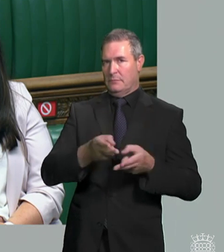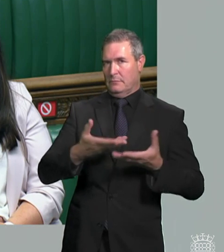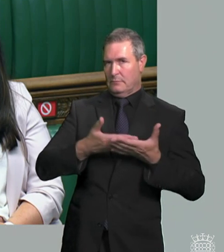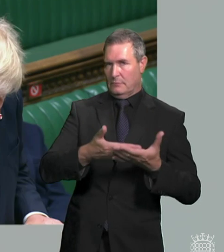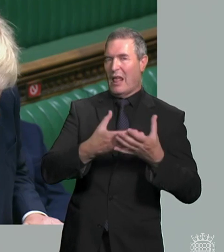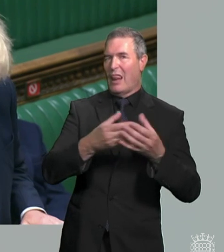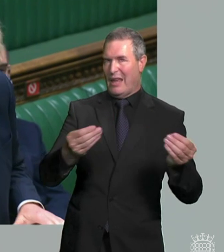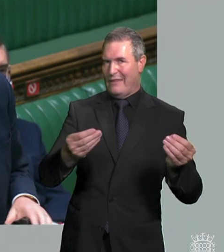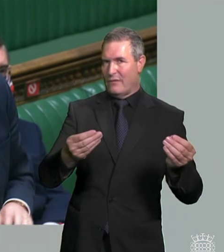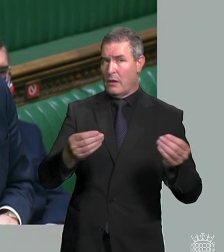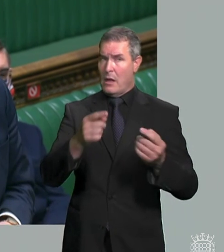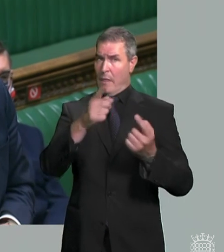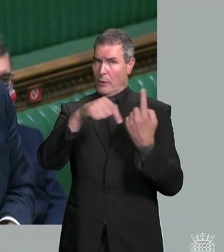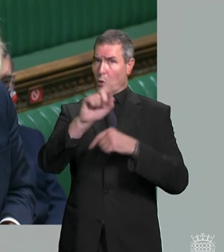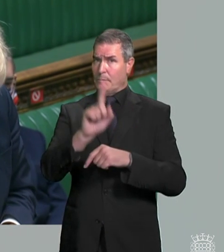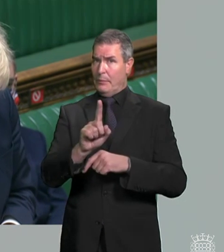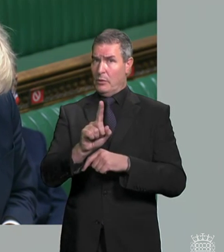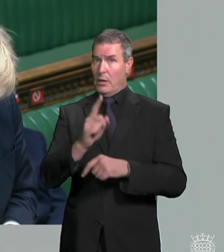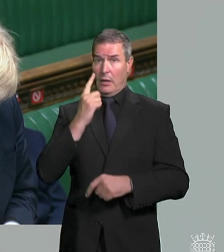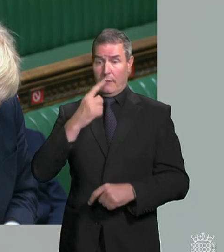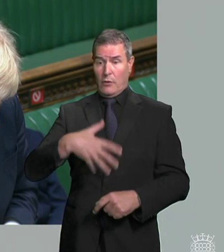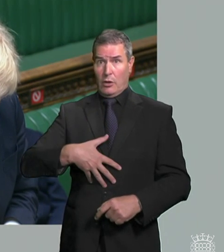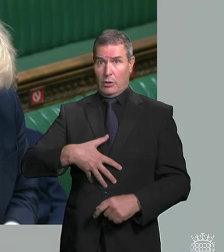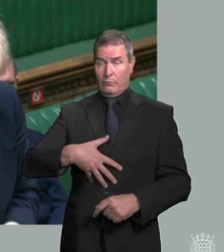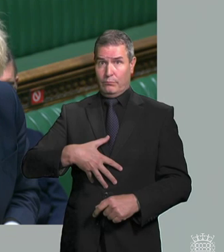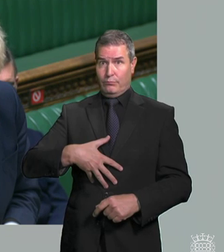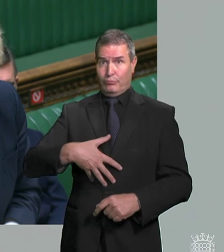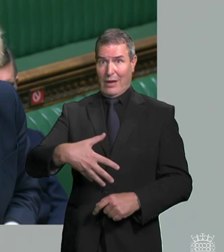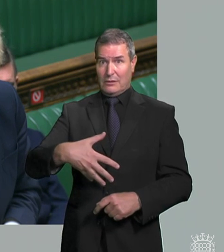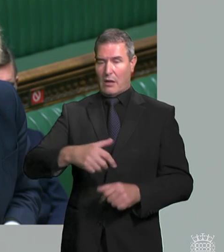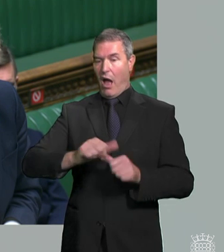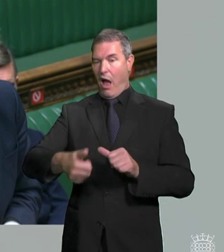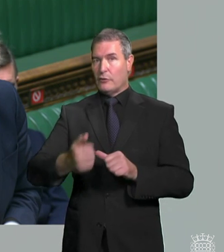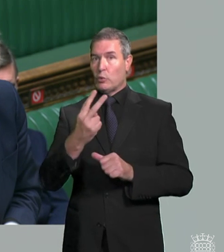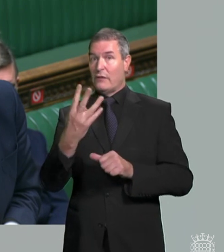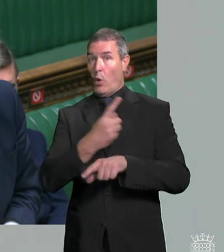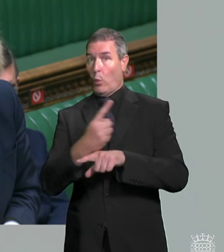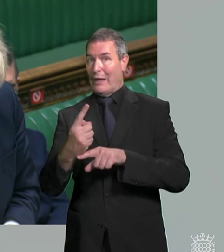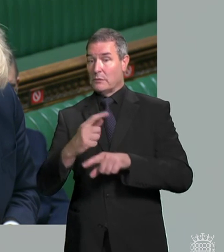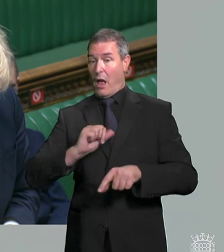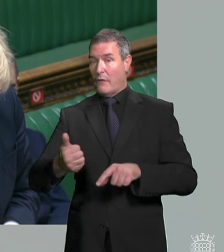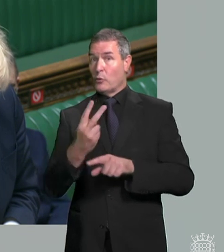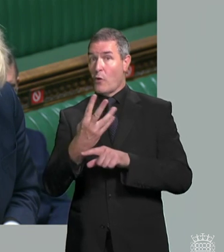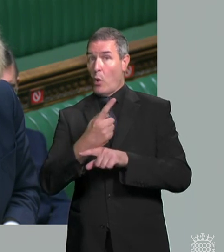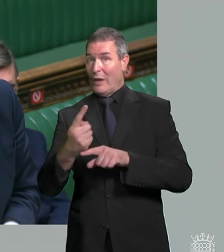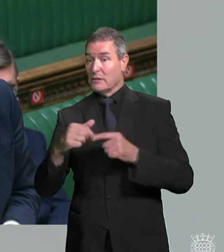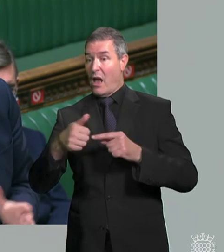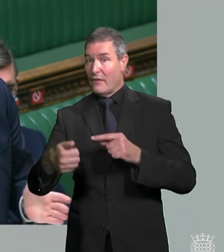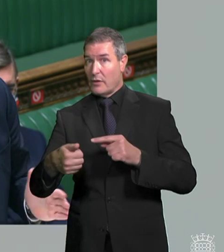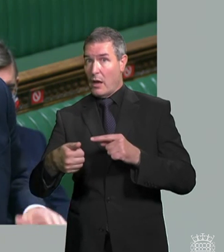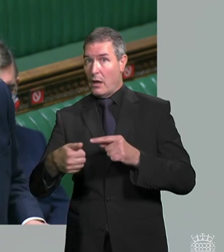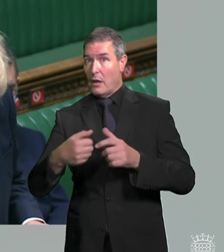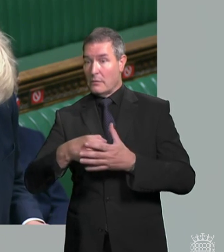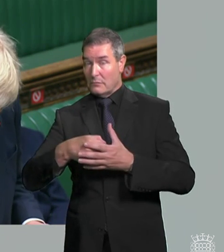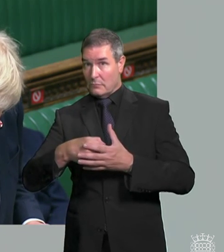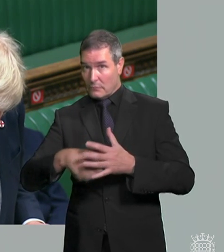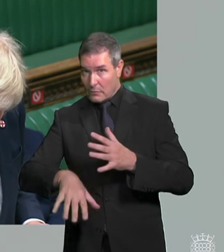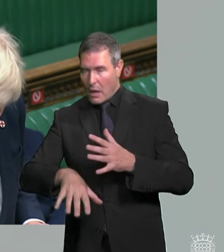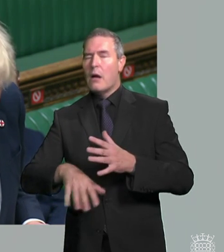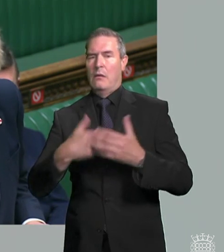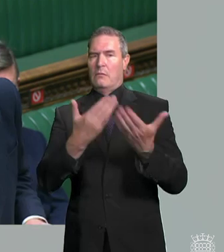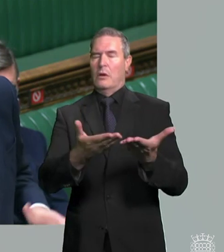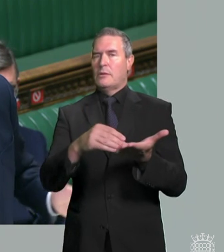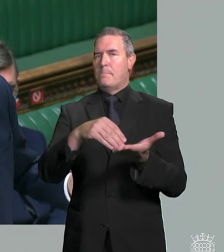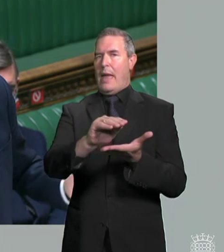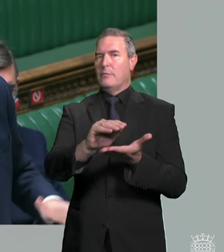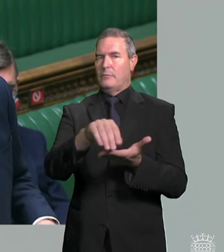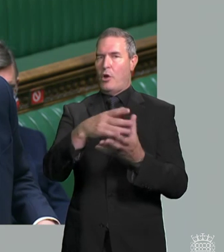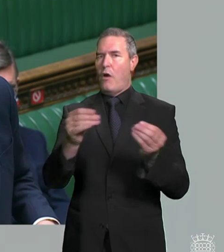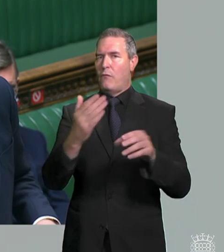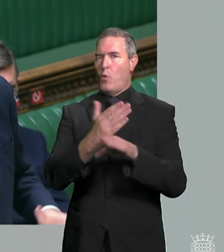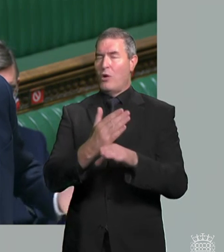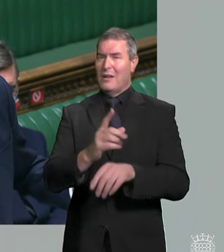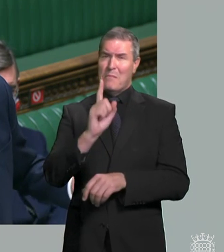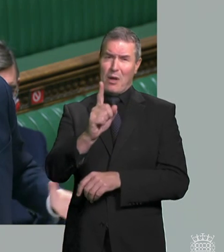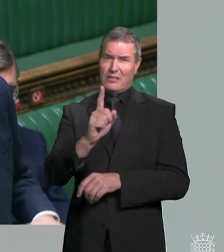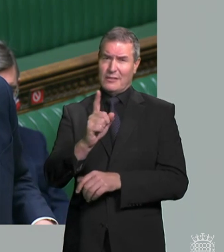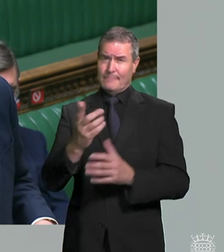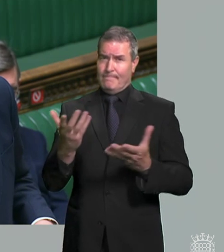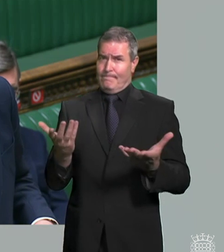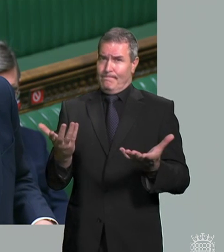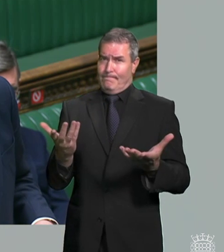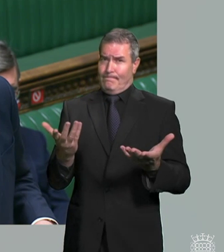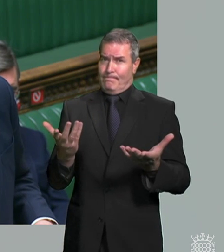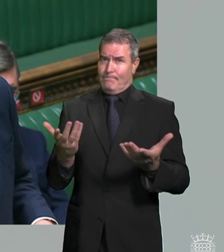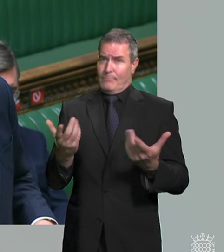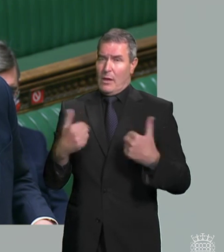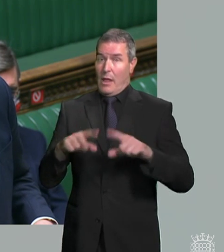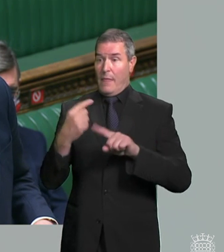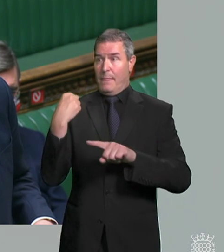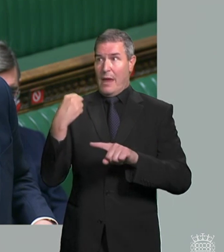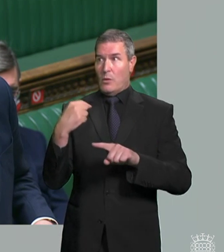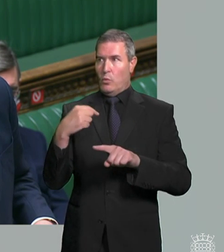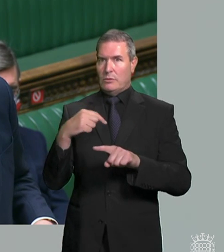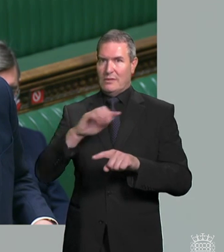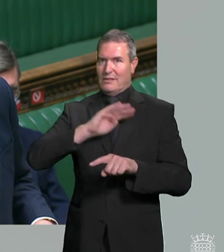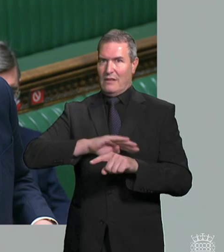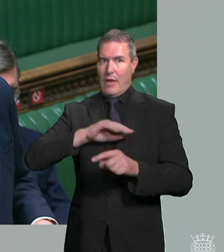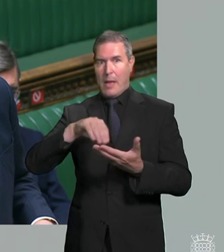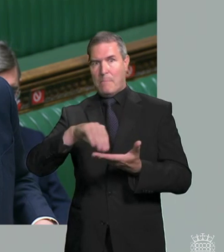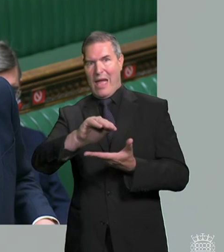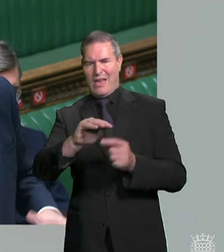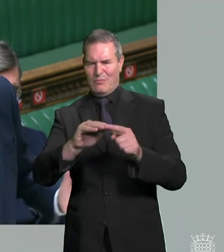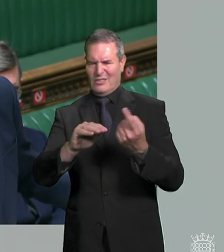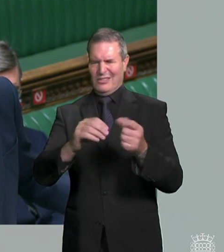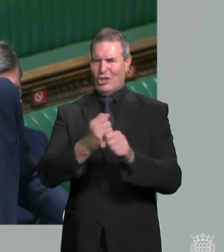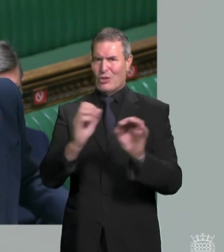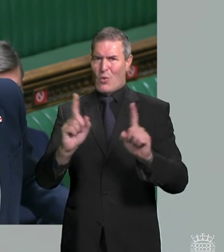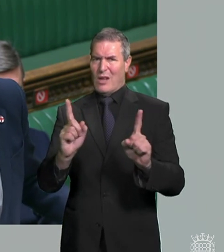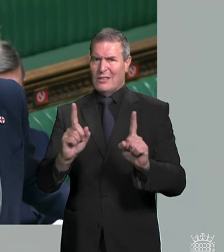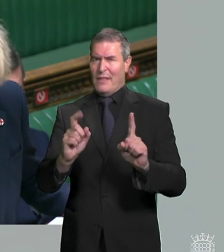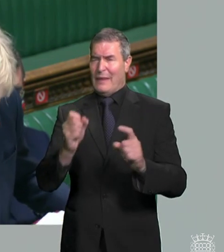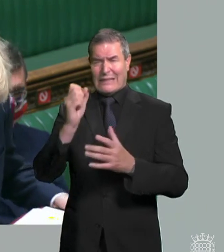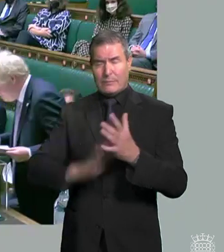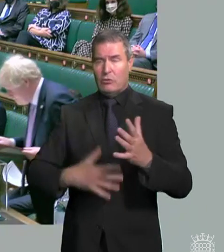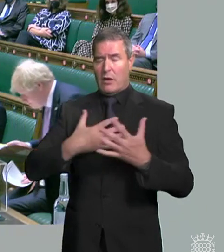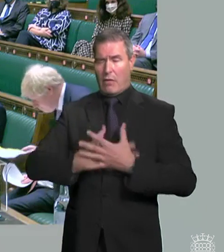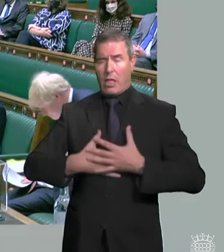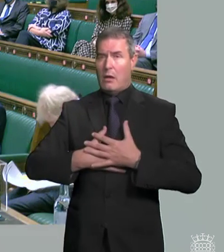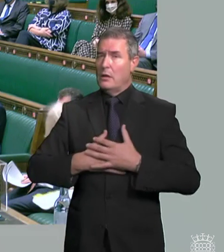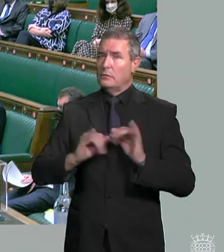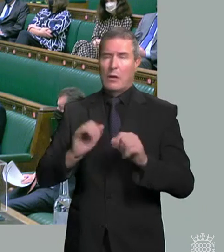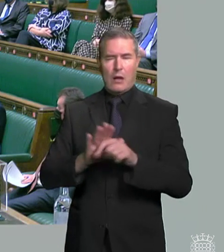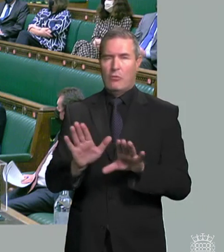That entitles those who lose a child after 24 weeks of pregnancy to some payment, but, of course, nothing I can say, and no payment we could make, would be any consolation to those who experience a miscarriage in that way.